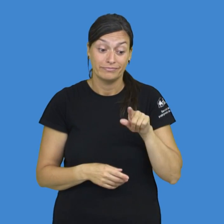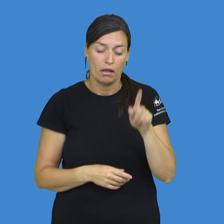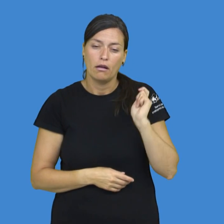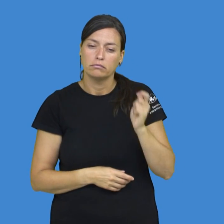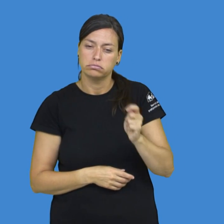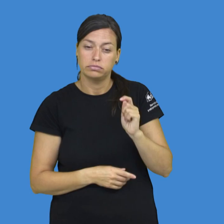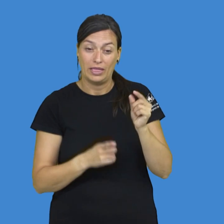frecuente